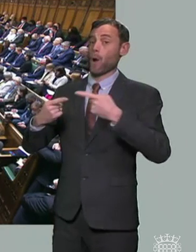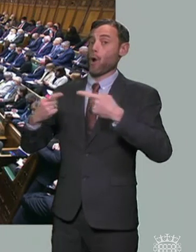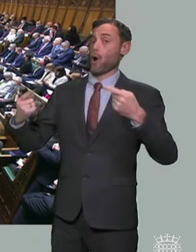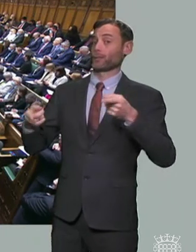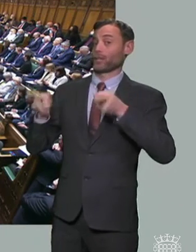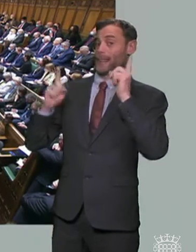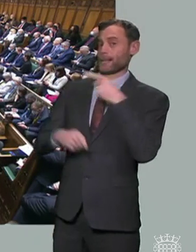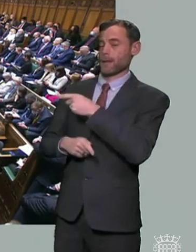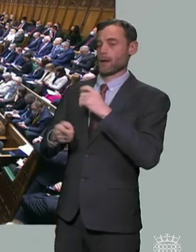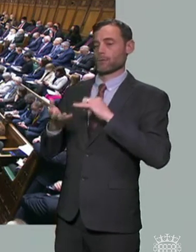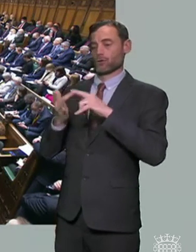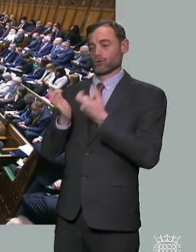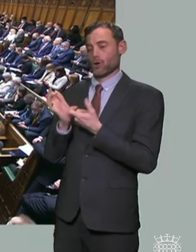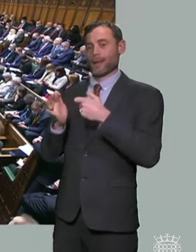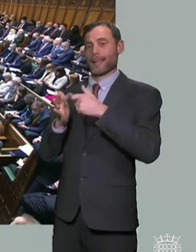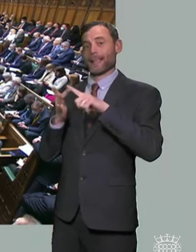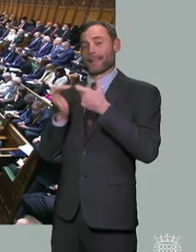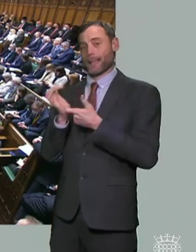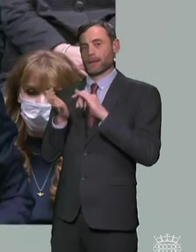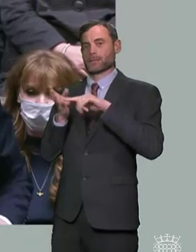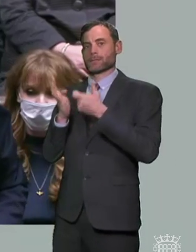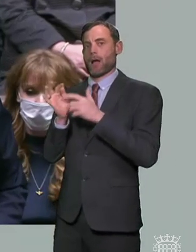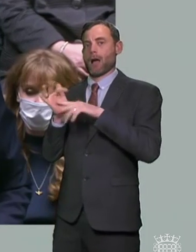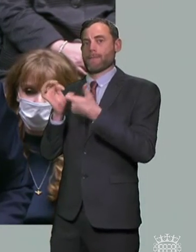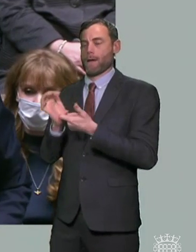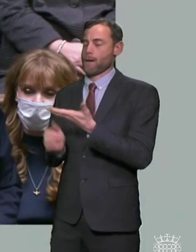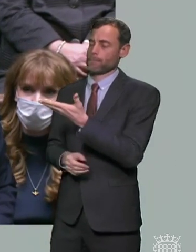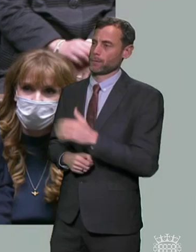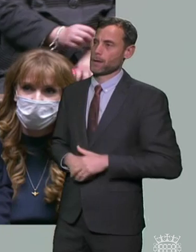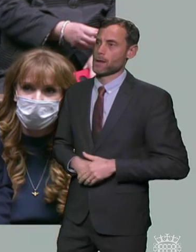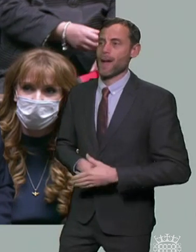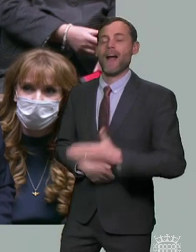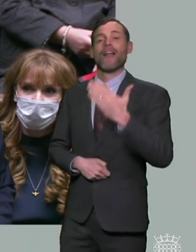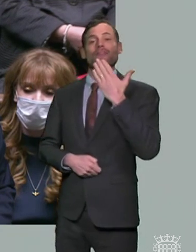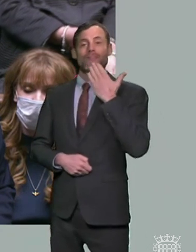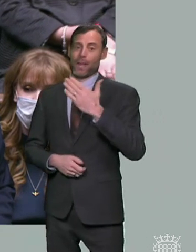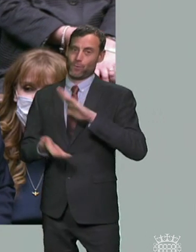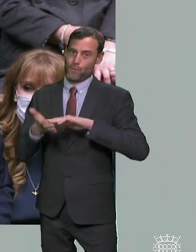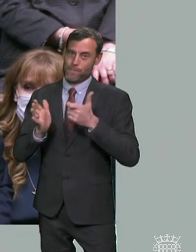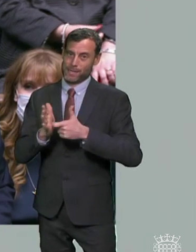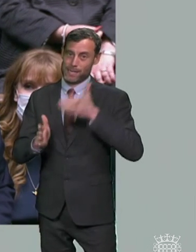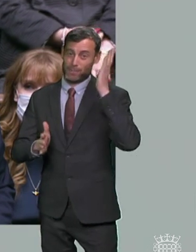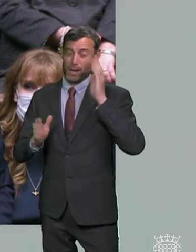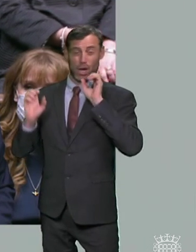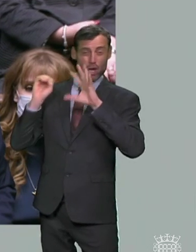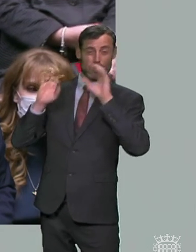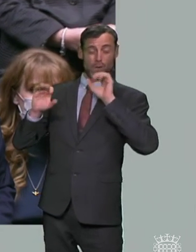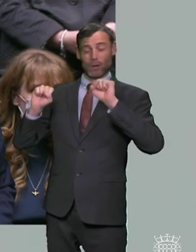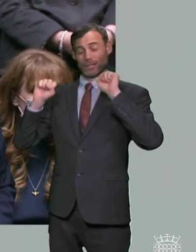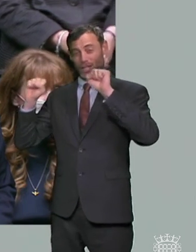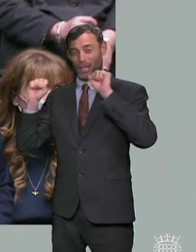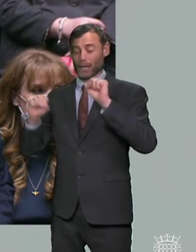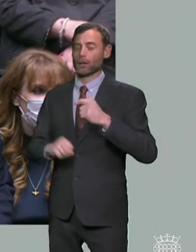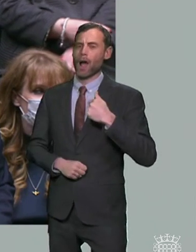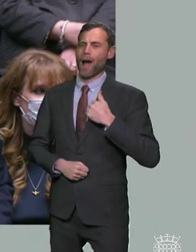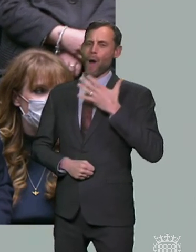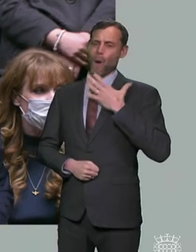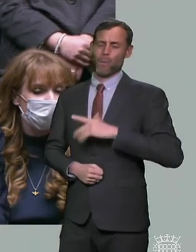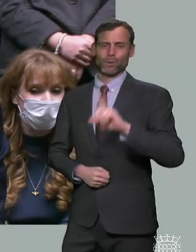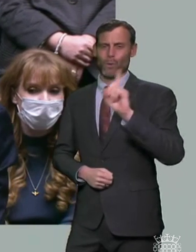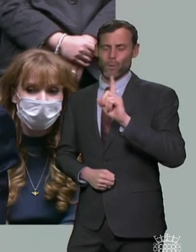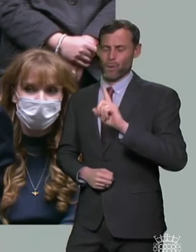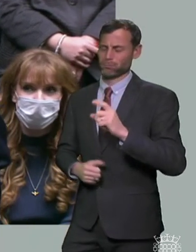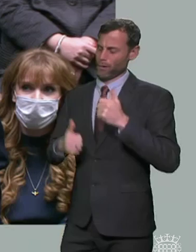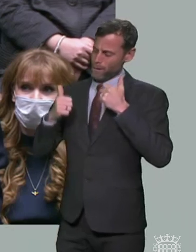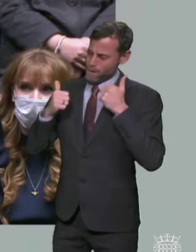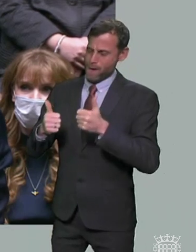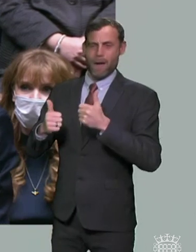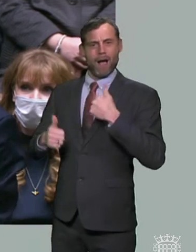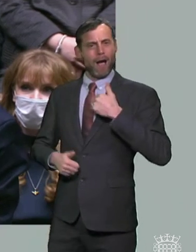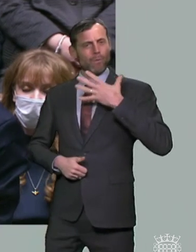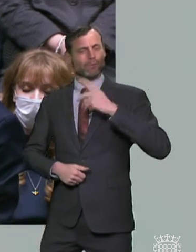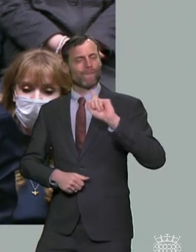Can I start by warmly welcoming— Can I start—